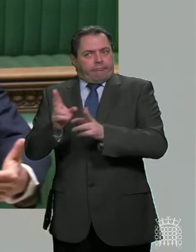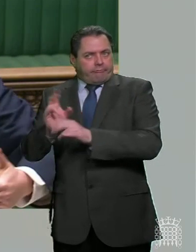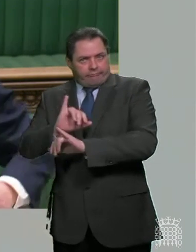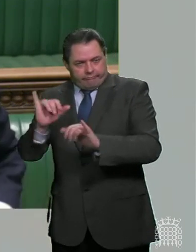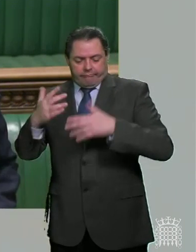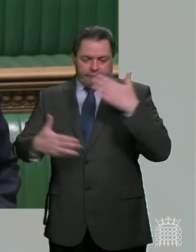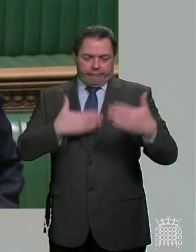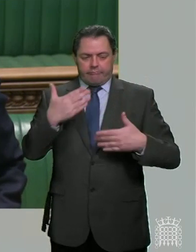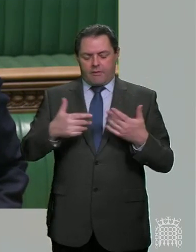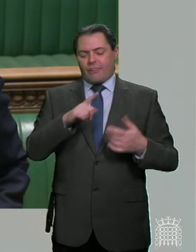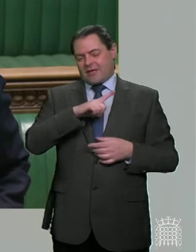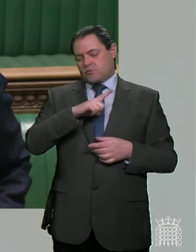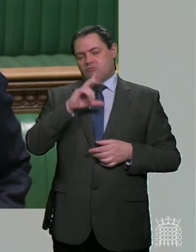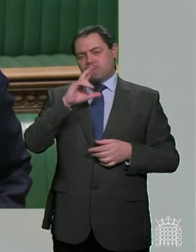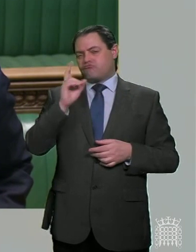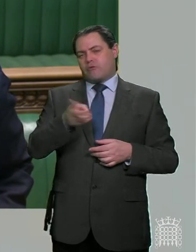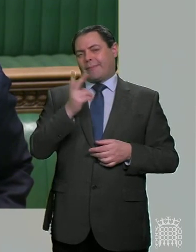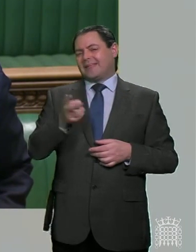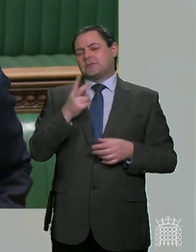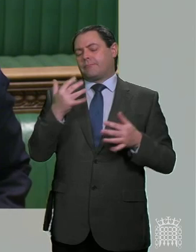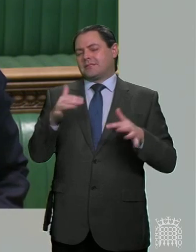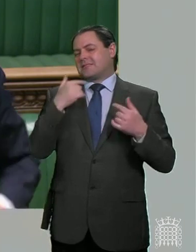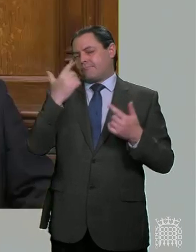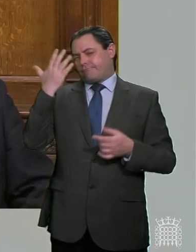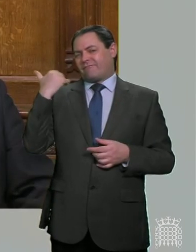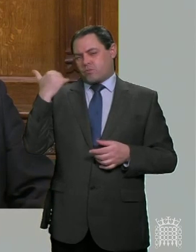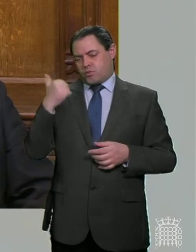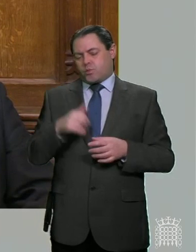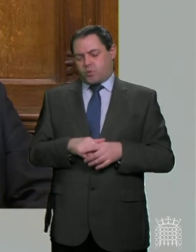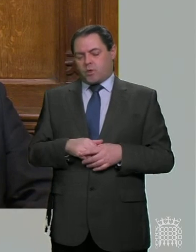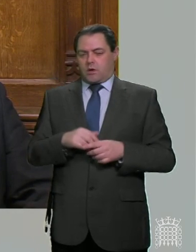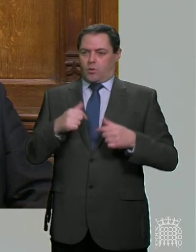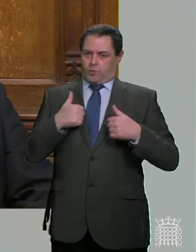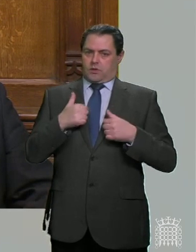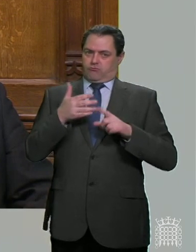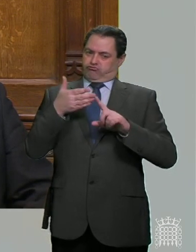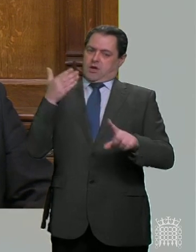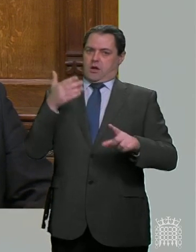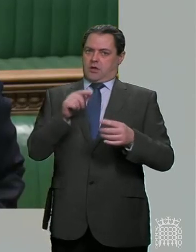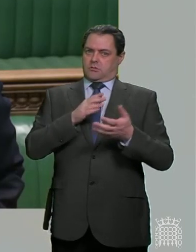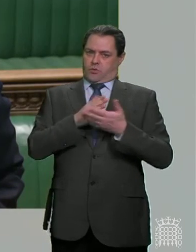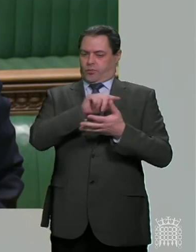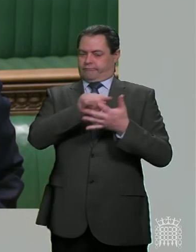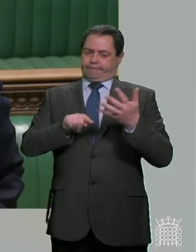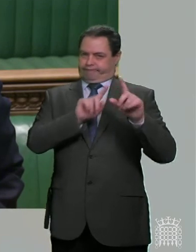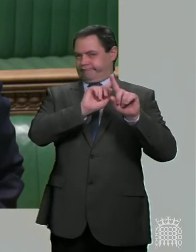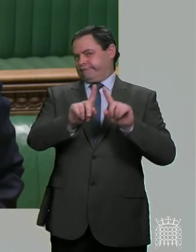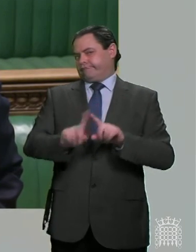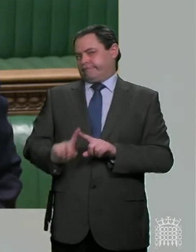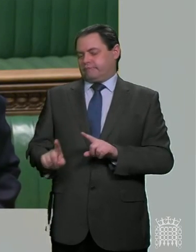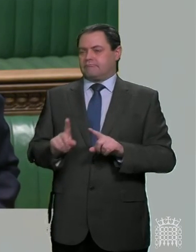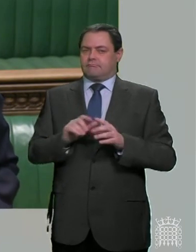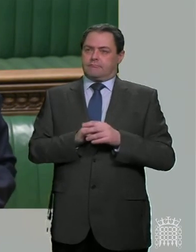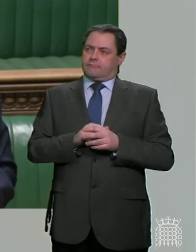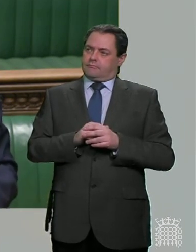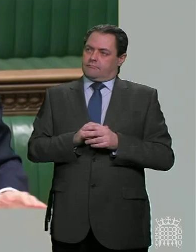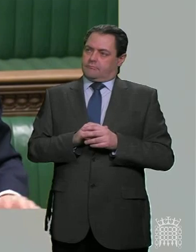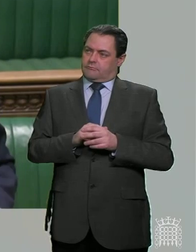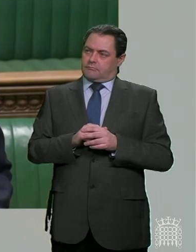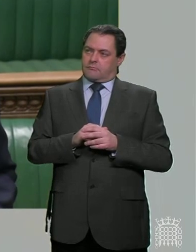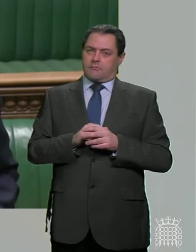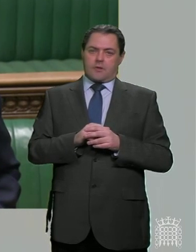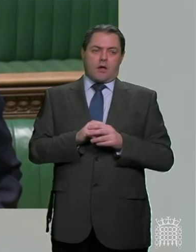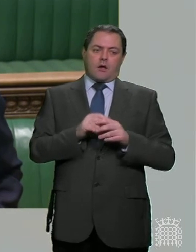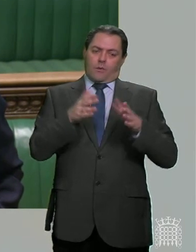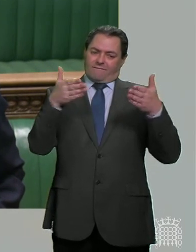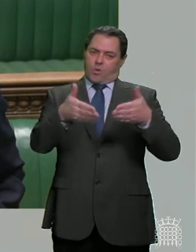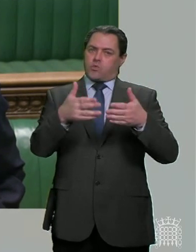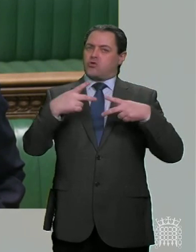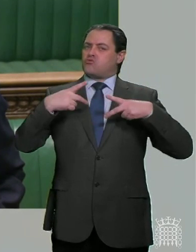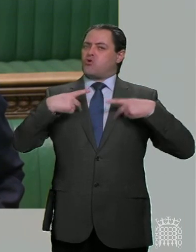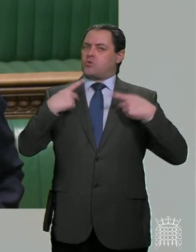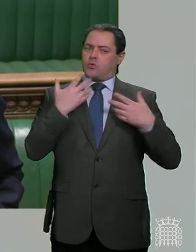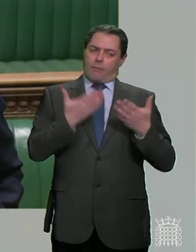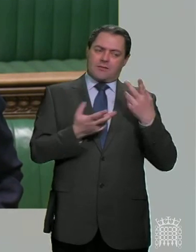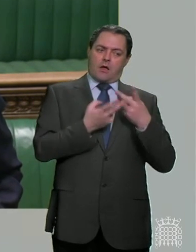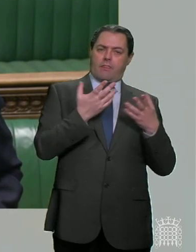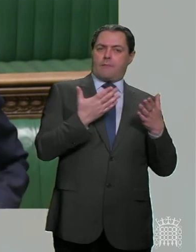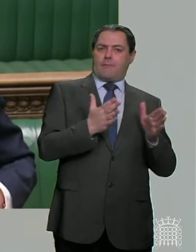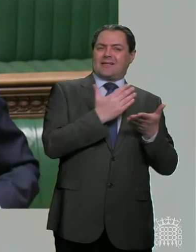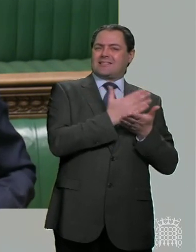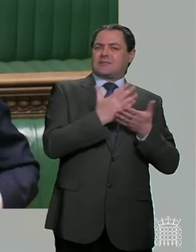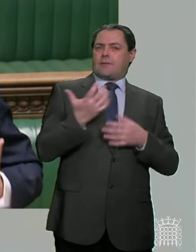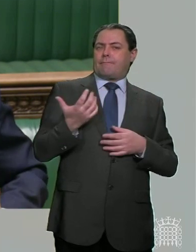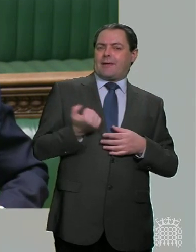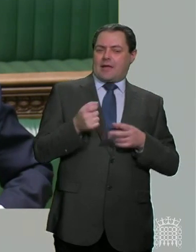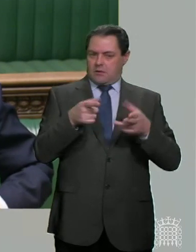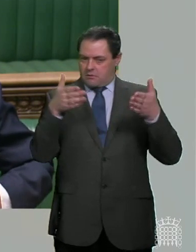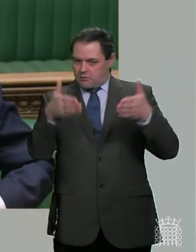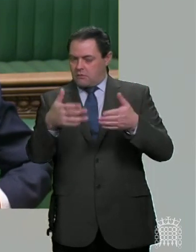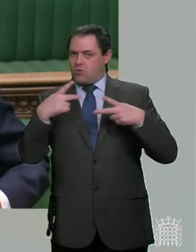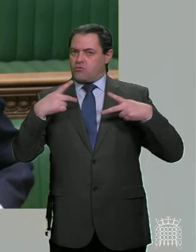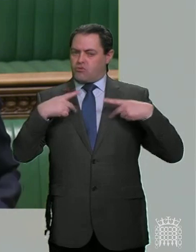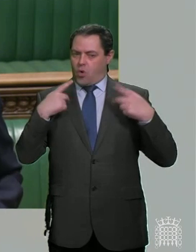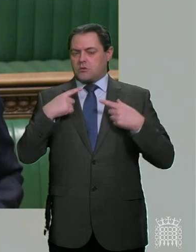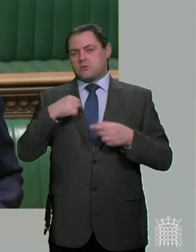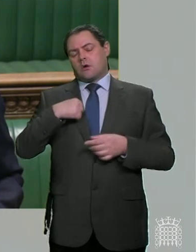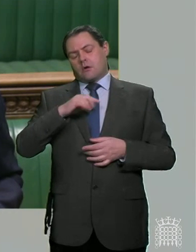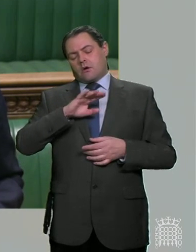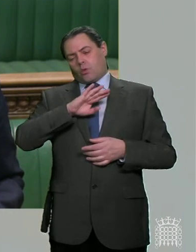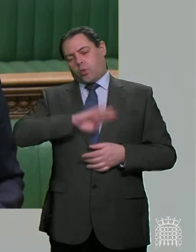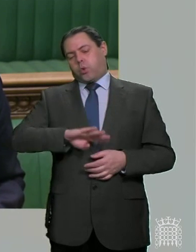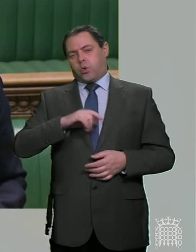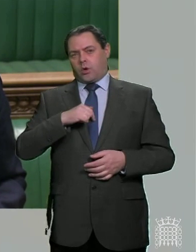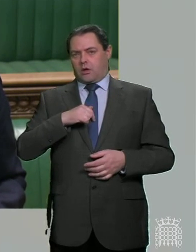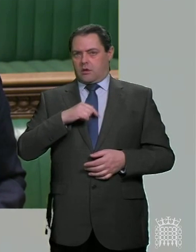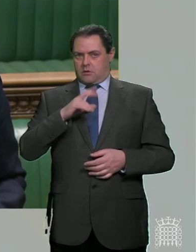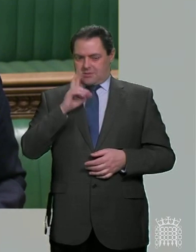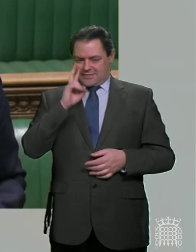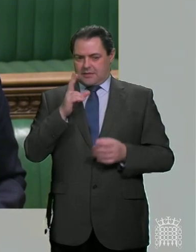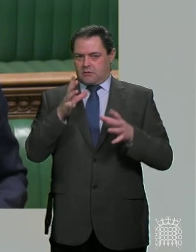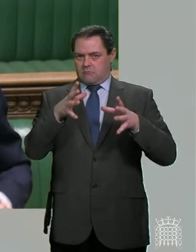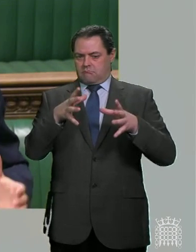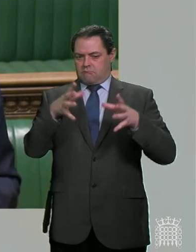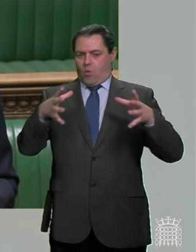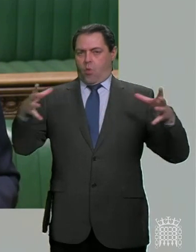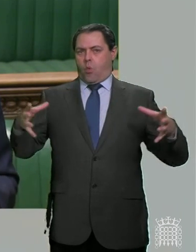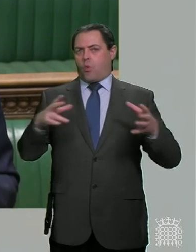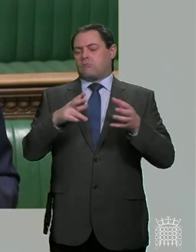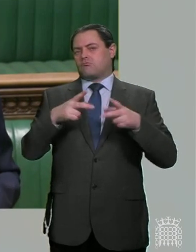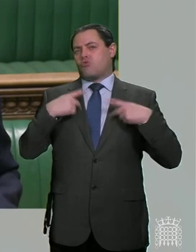That is why I will repeat the point I made a little while ago about what we are doing to recognise the contribution of the public sector, and nurses in particular, in these very difficult times, and say how relieved and glad I am to see the number of nurses now in training.